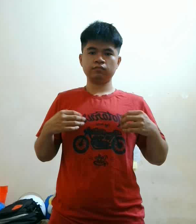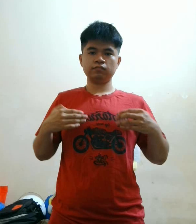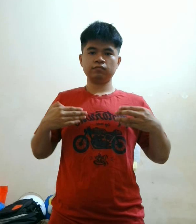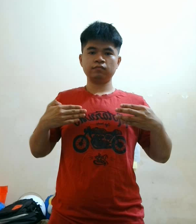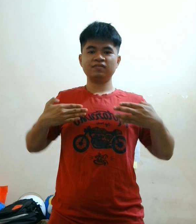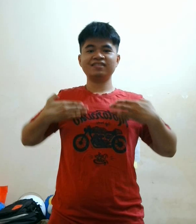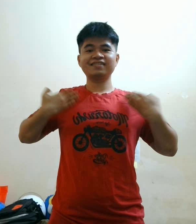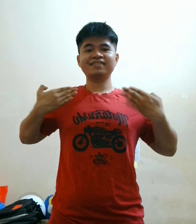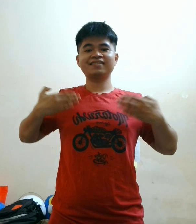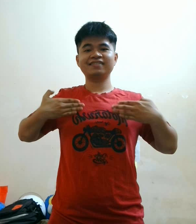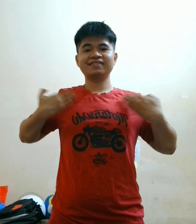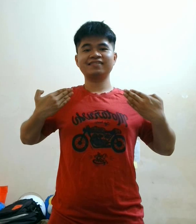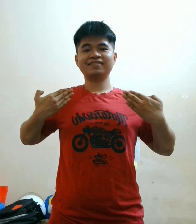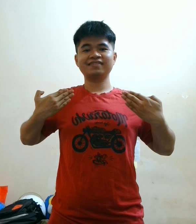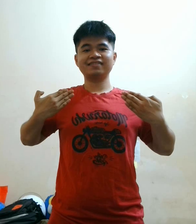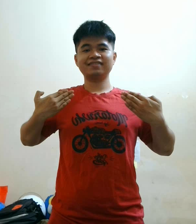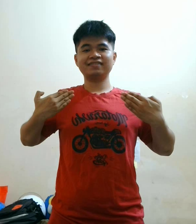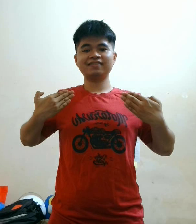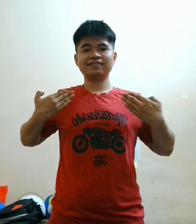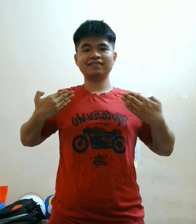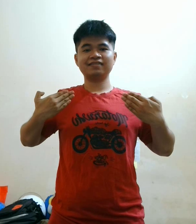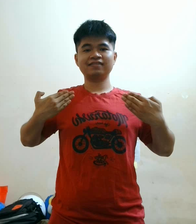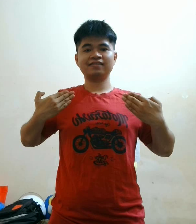vui ve